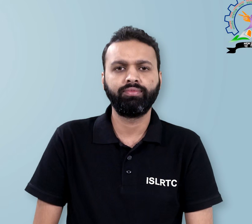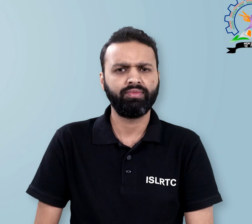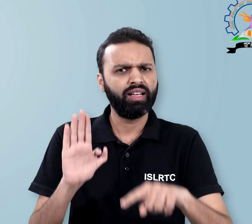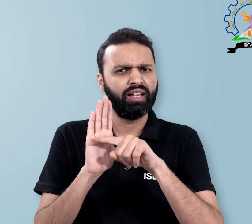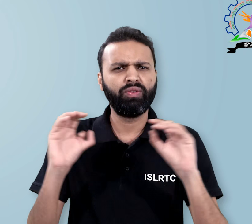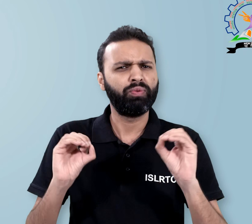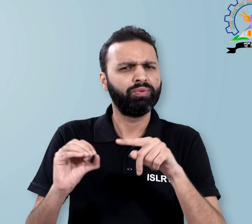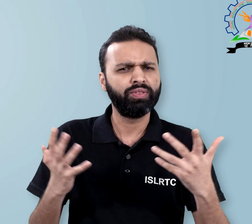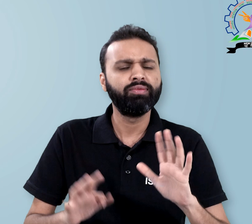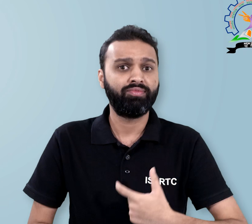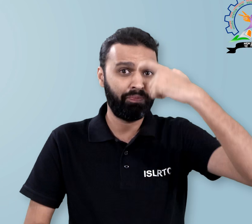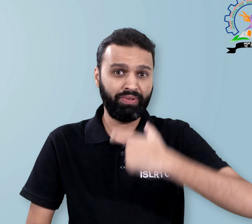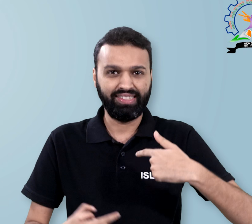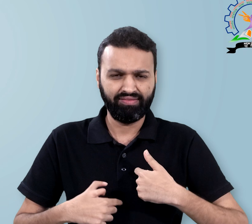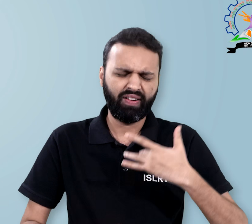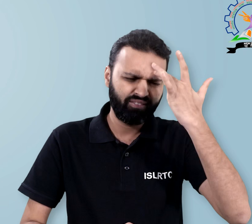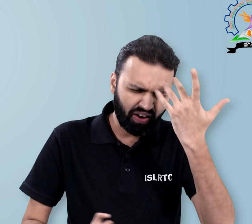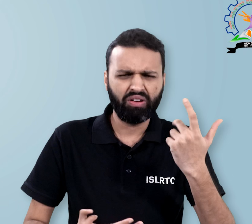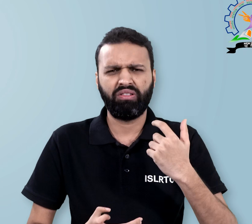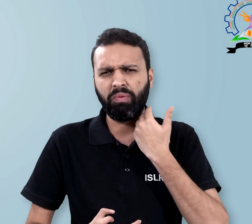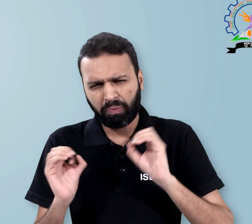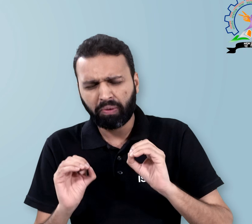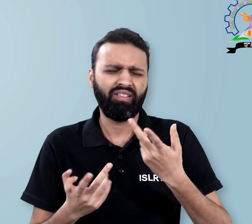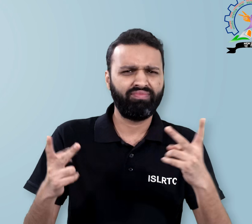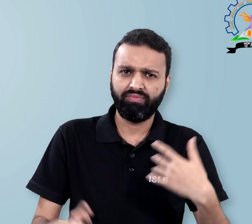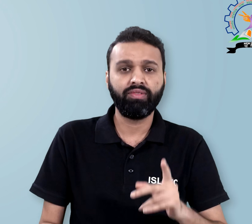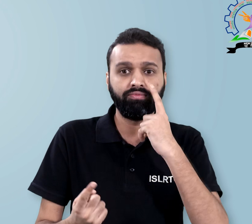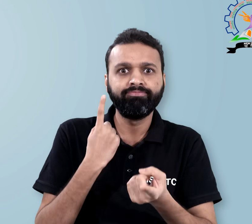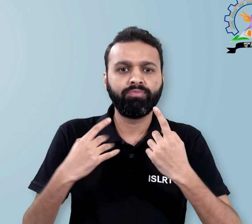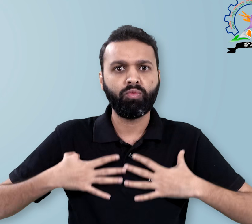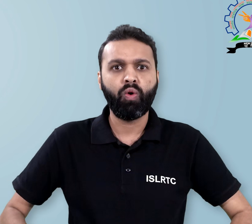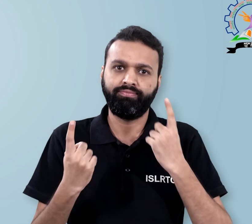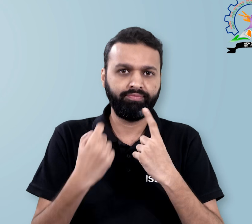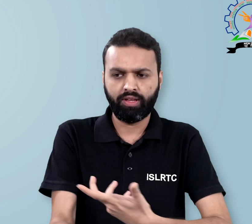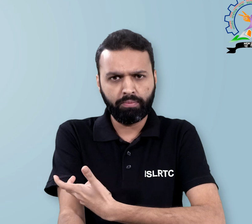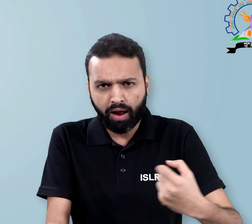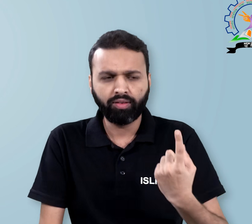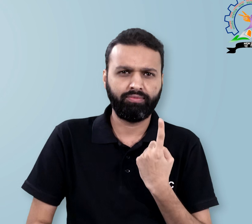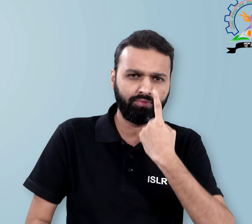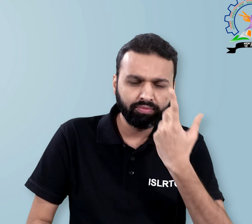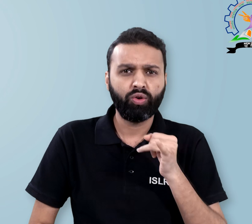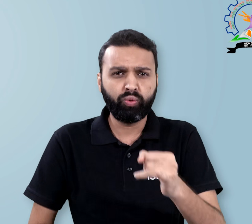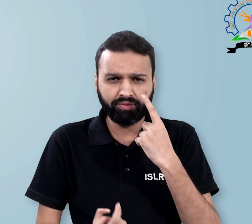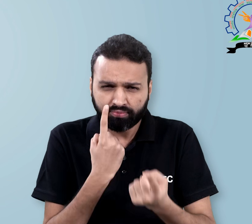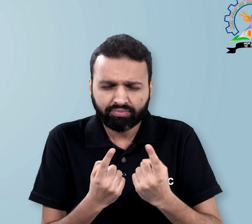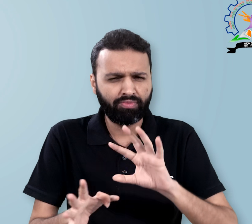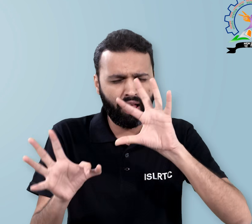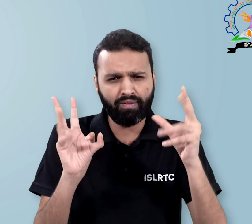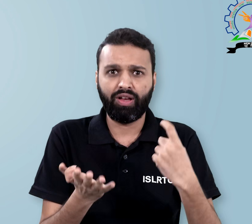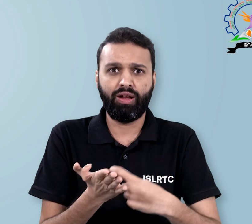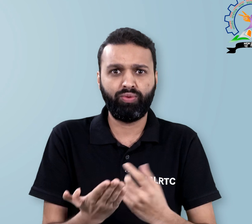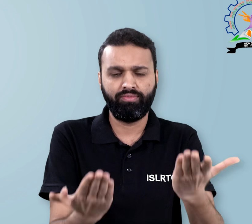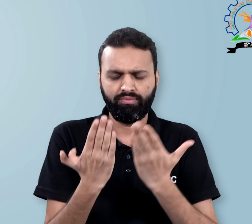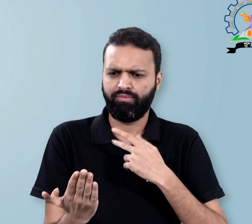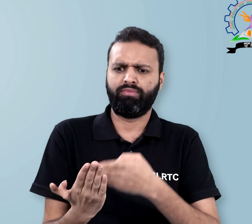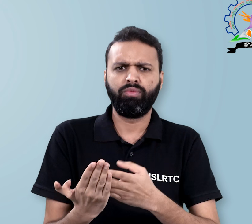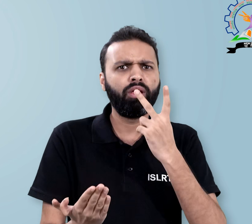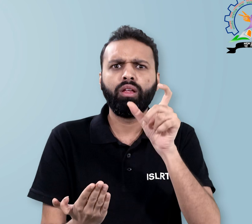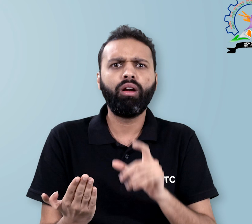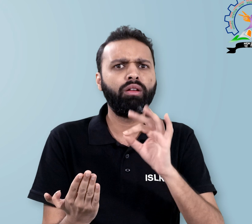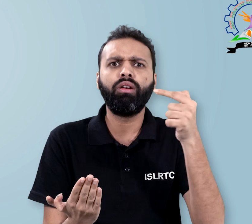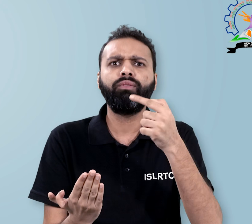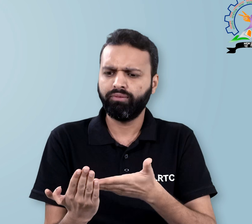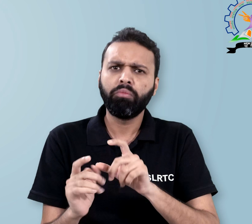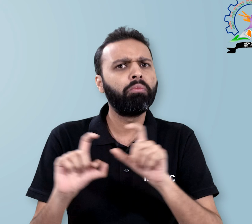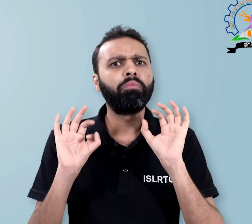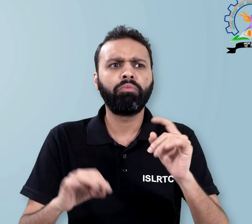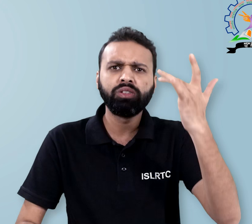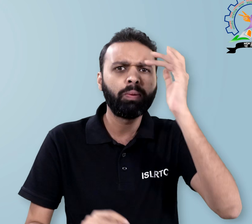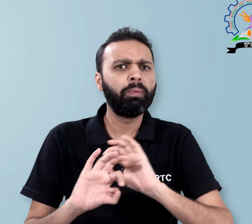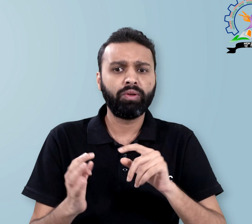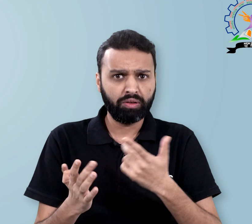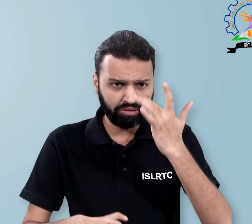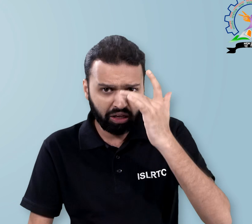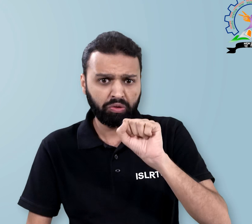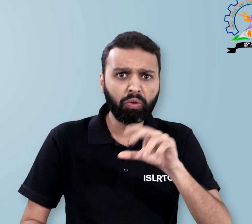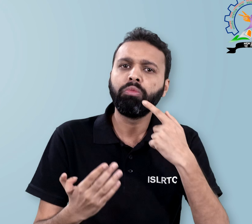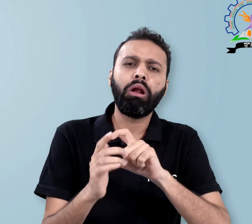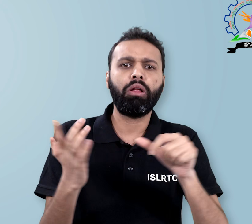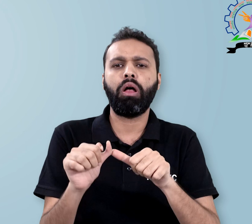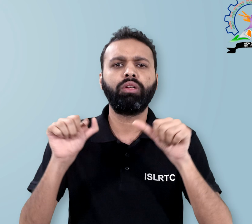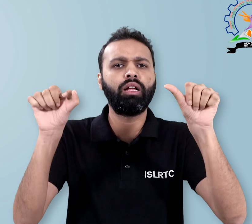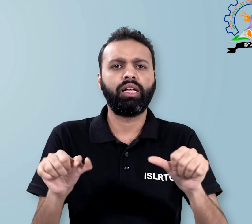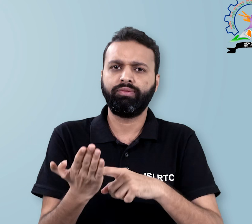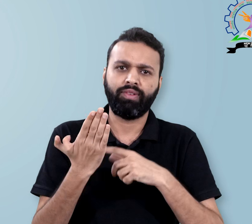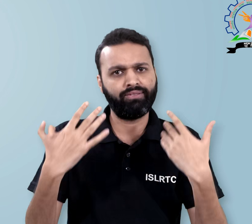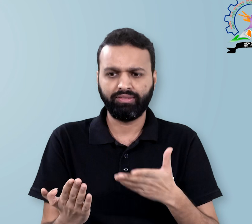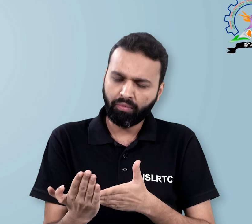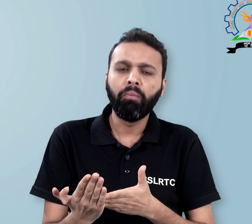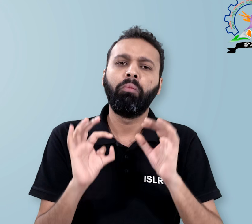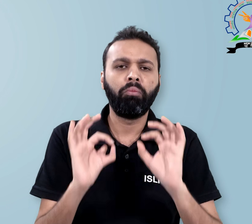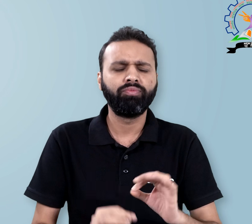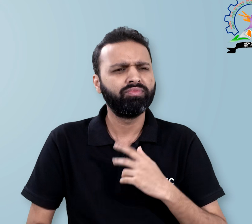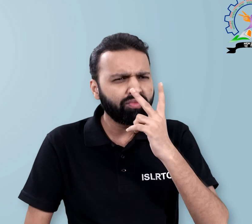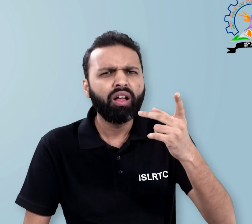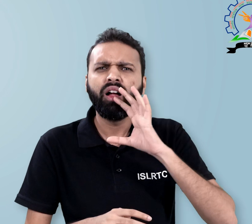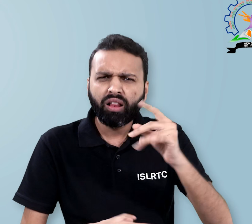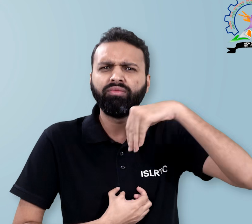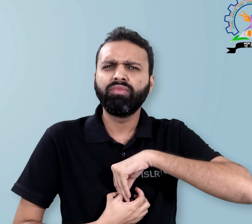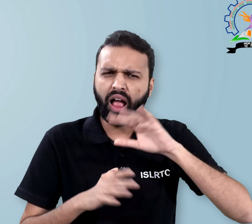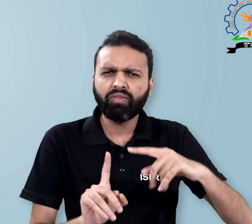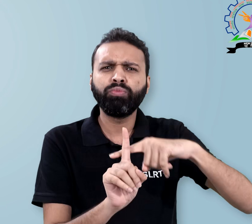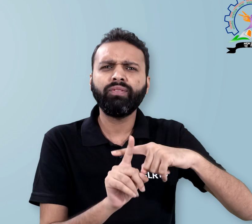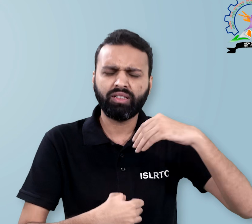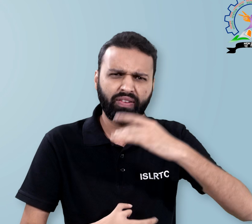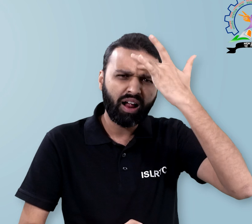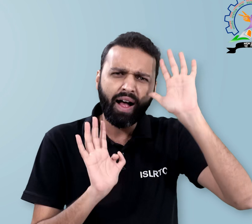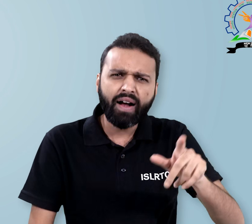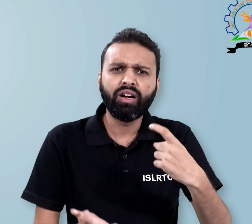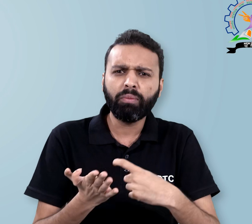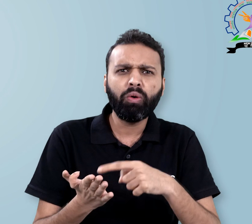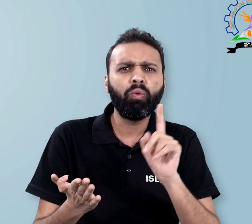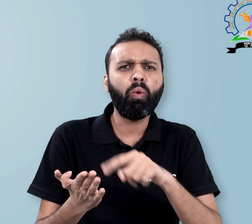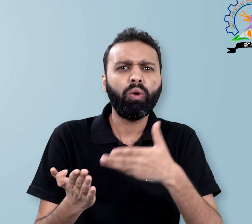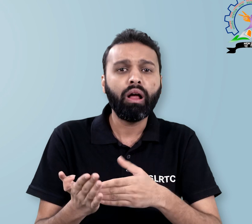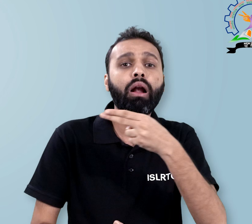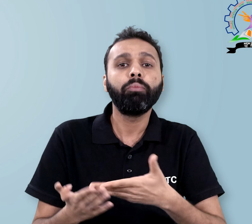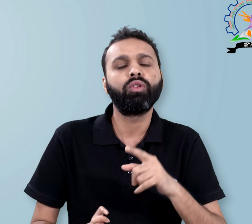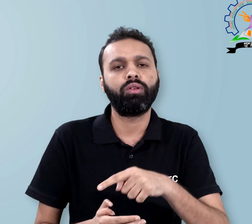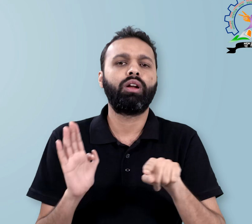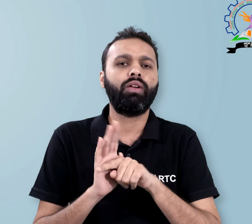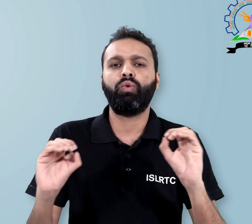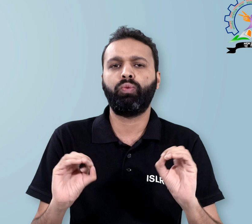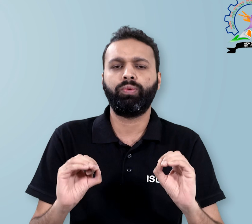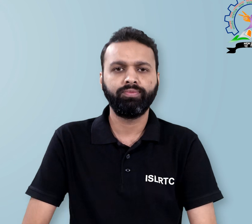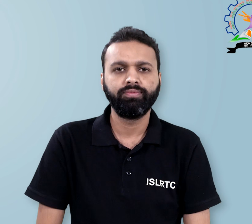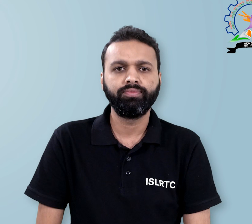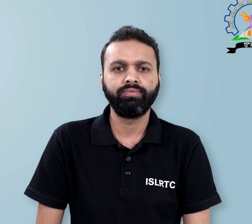A false negative is when a test result indicates that something is false when it's actually true.